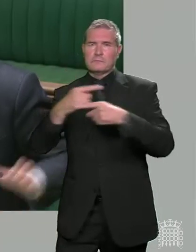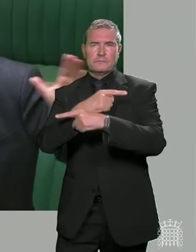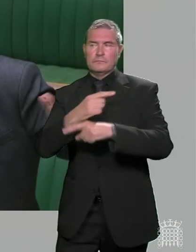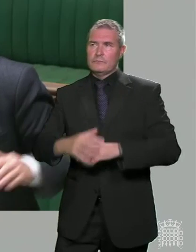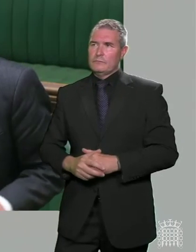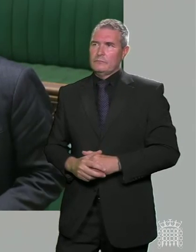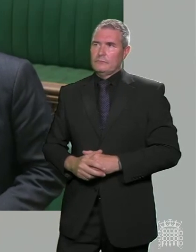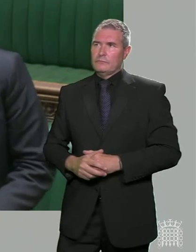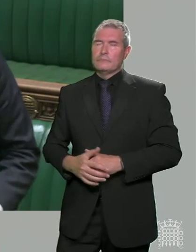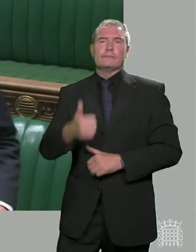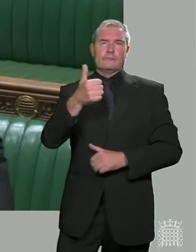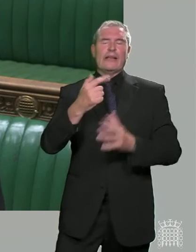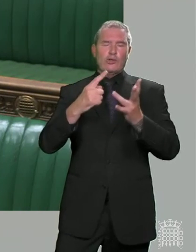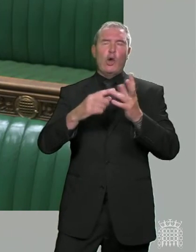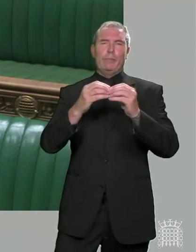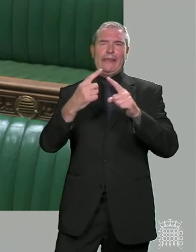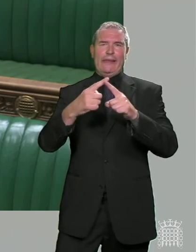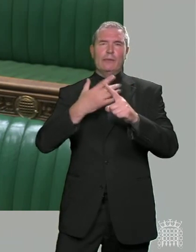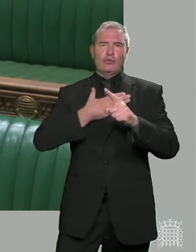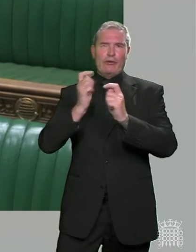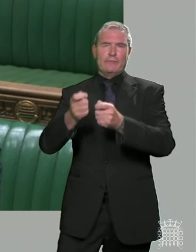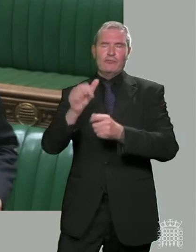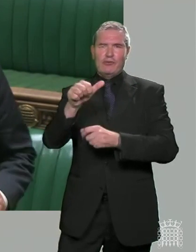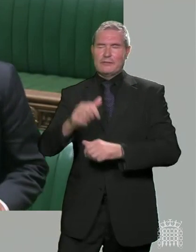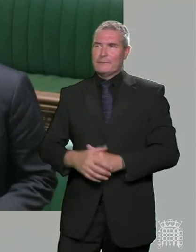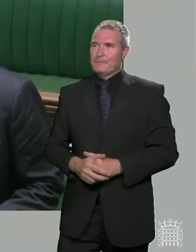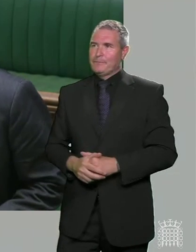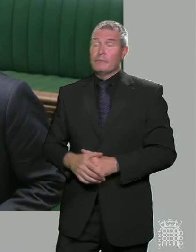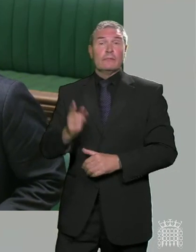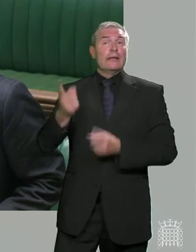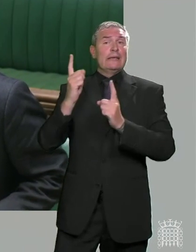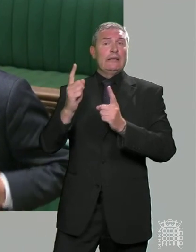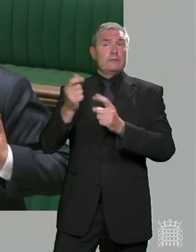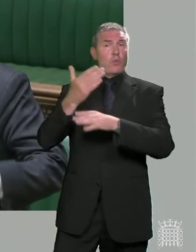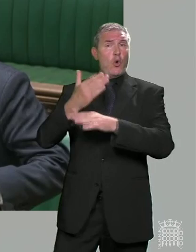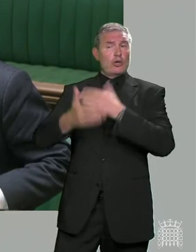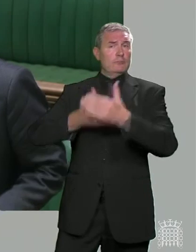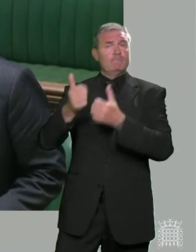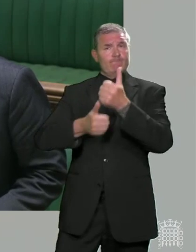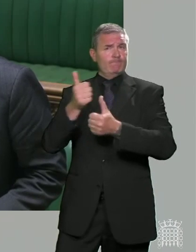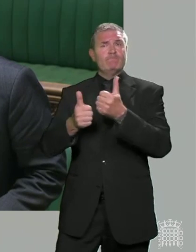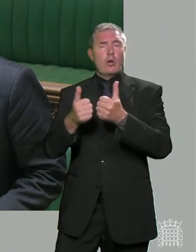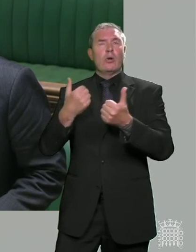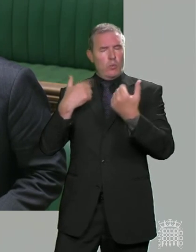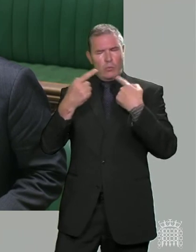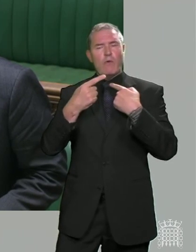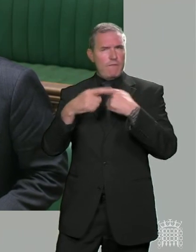Thank you, Mr Speaker. It is an OBE, and I thank Kevin Sinfield very much for his outstanding work.